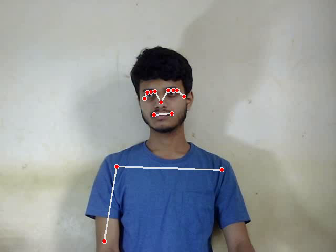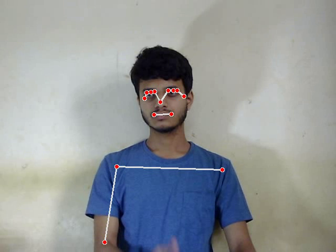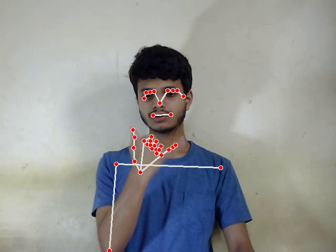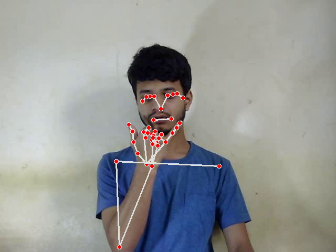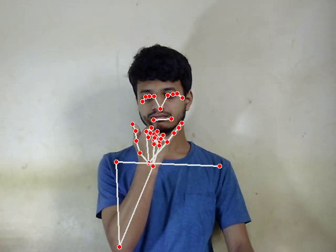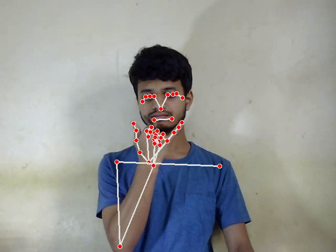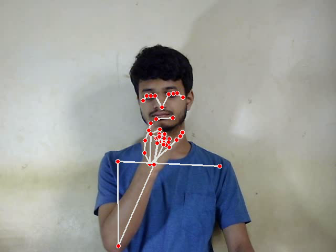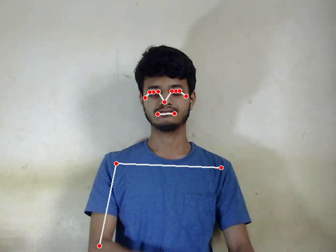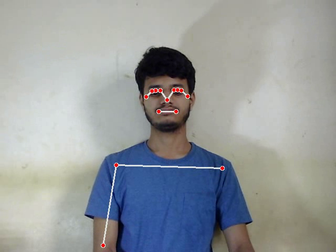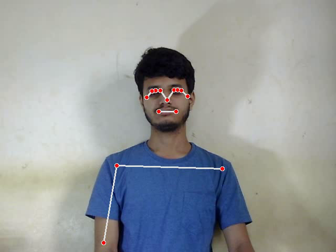wrong